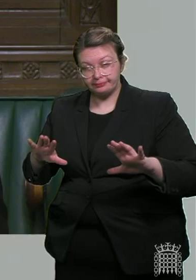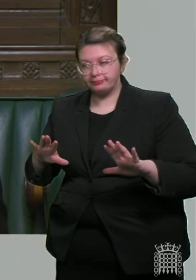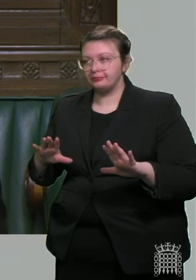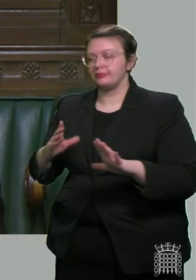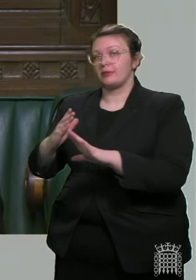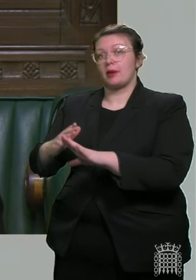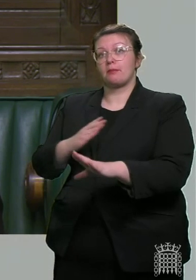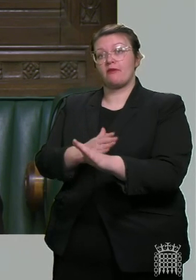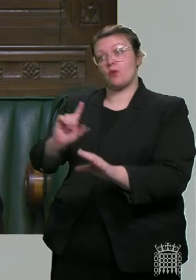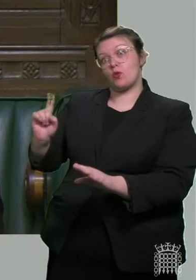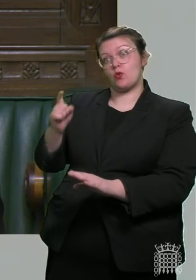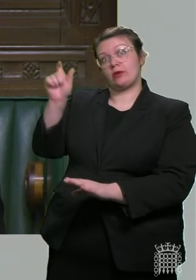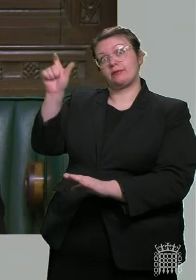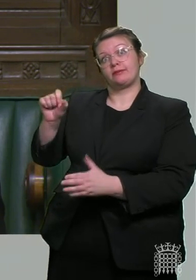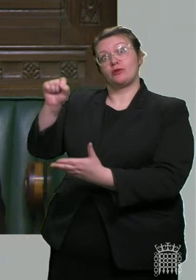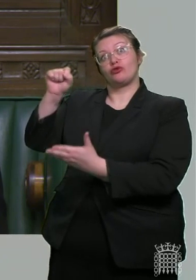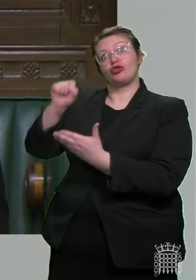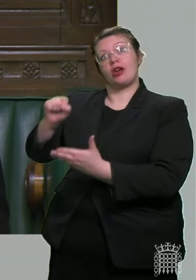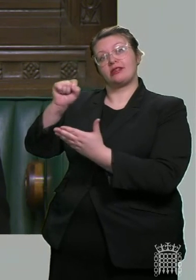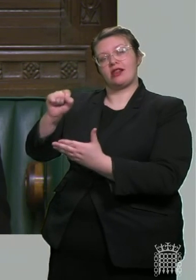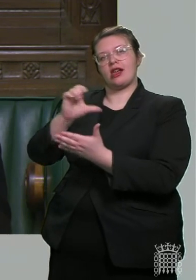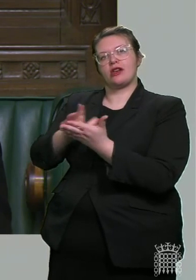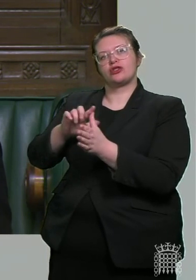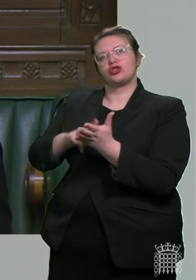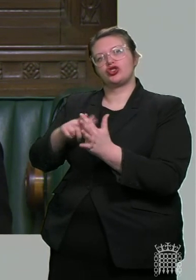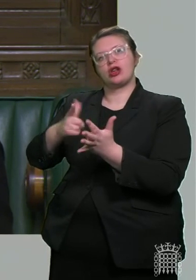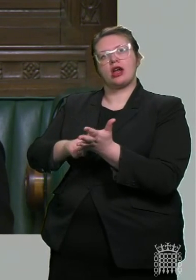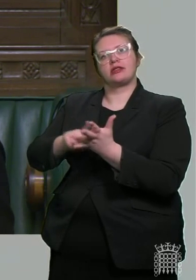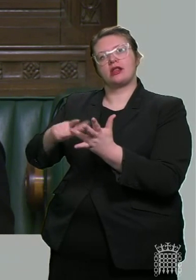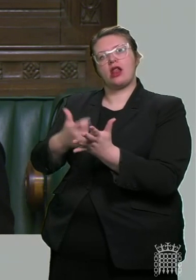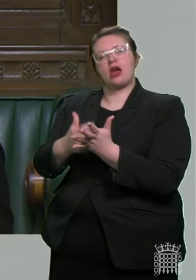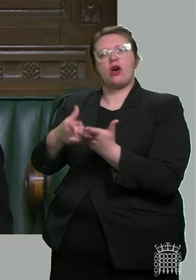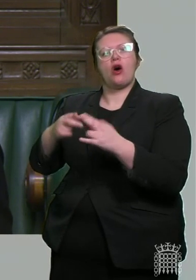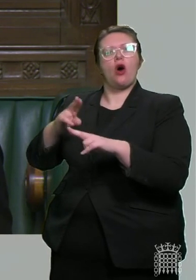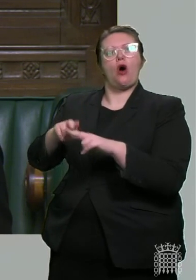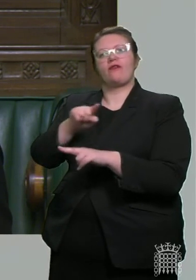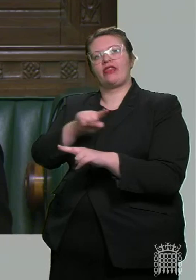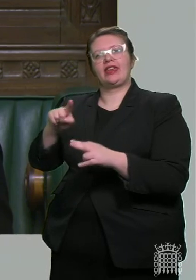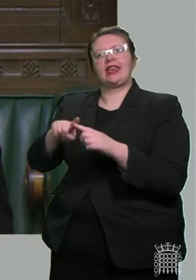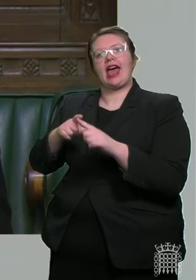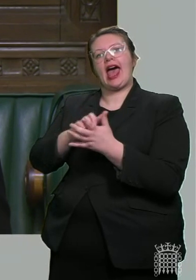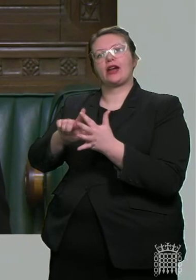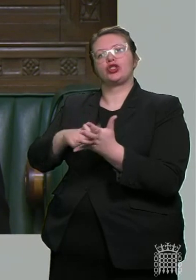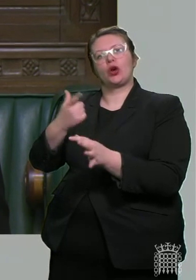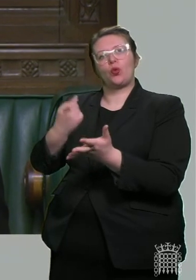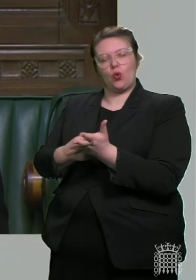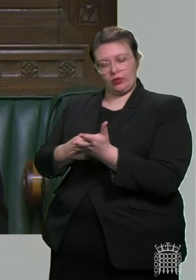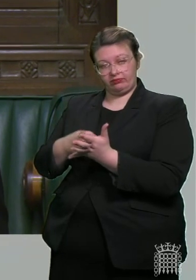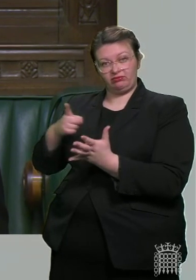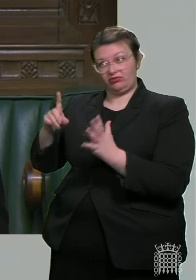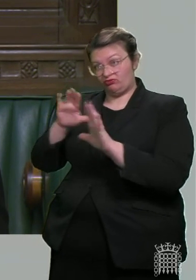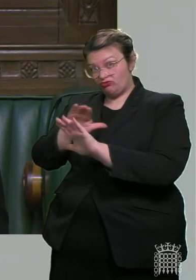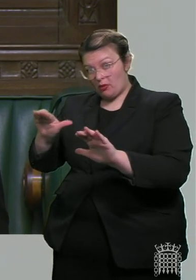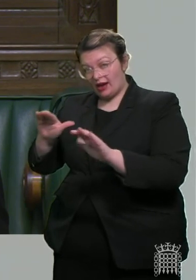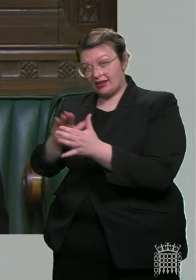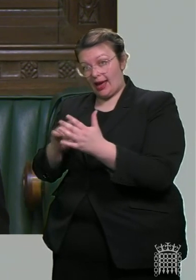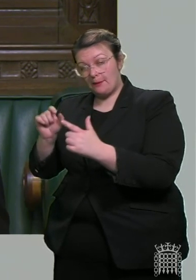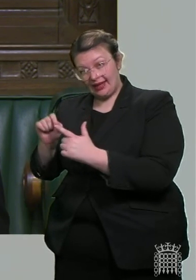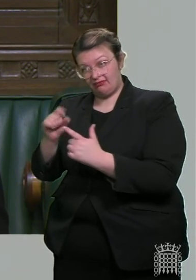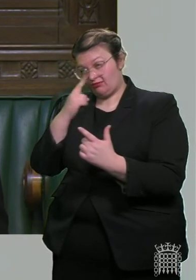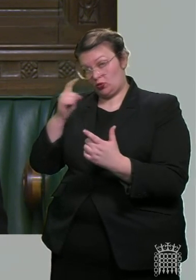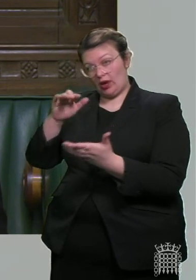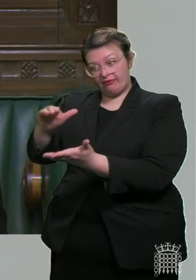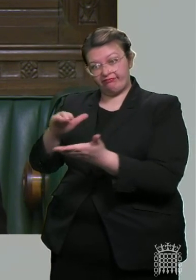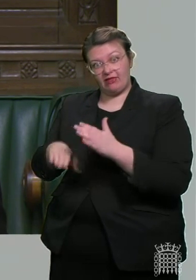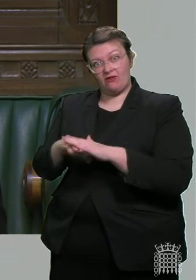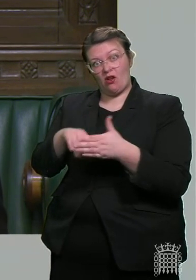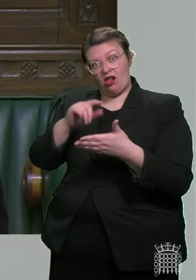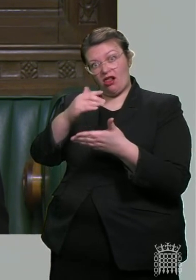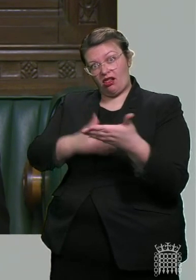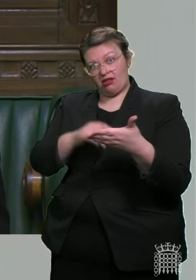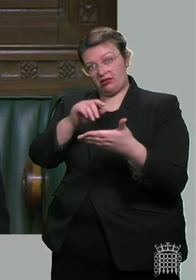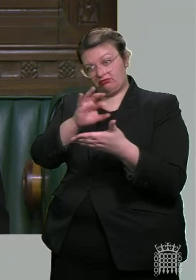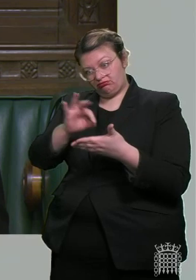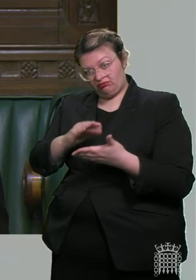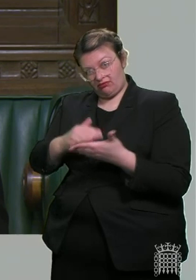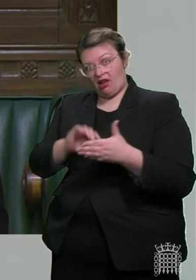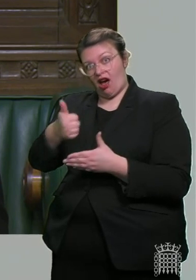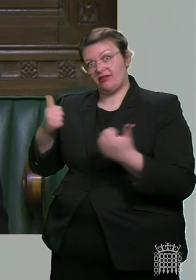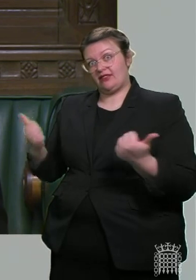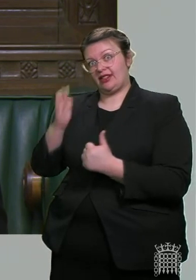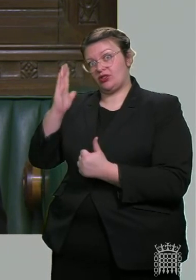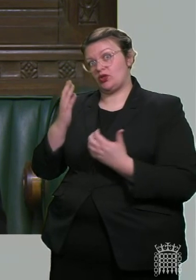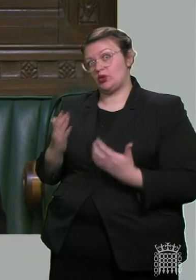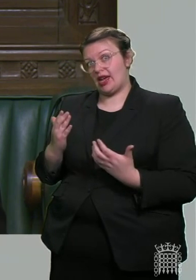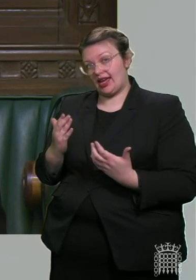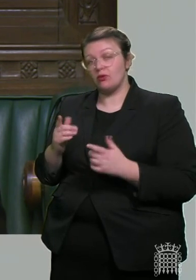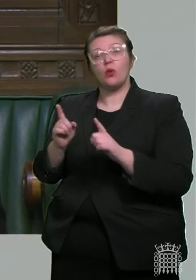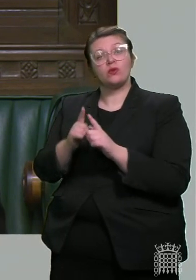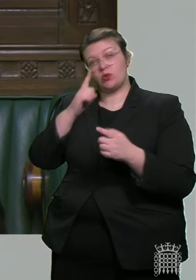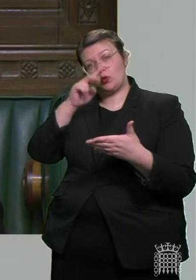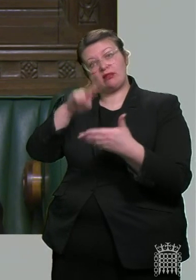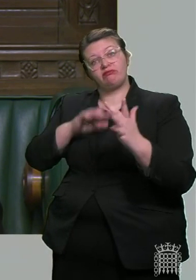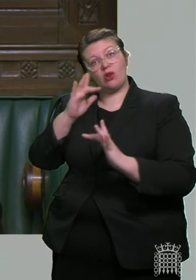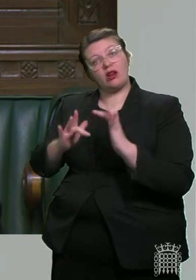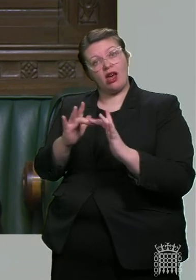Before I call the Chancellor of the Exchequer, I remind honourable Members that copies of the Budget resolutions will be available from the Vote Office in Members’ Lobby upon the Chancellor’s statement being finished, and of course online.